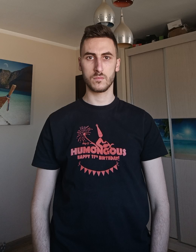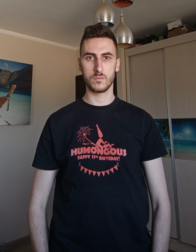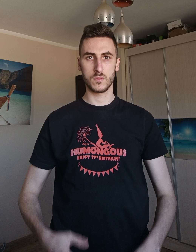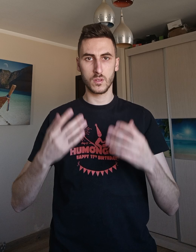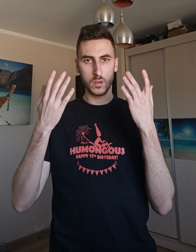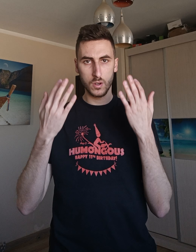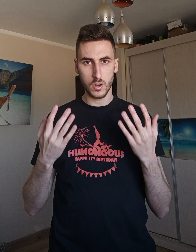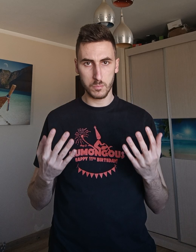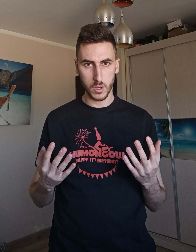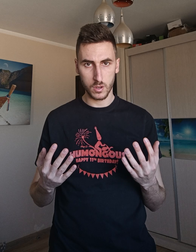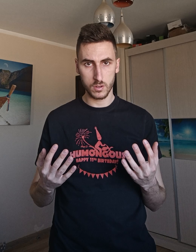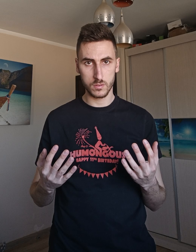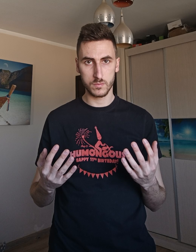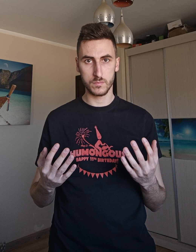כמה